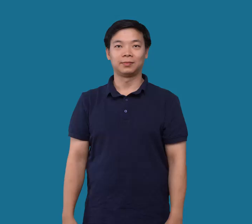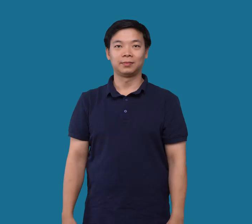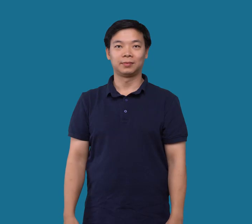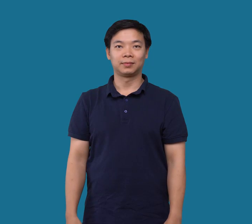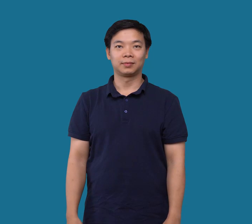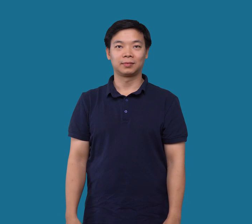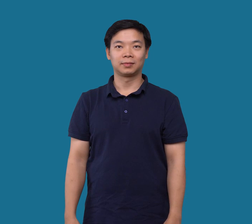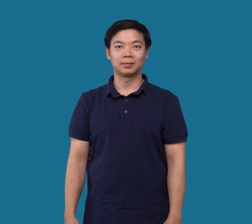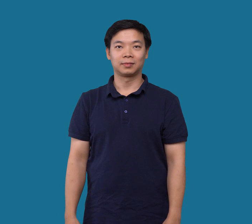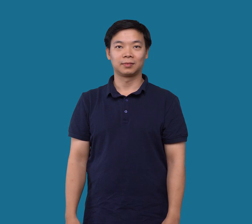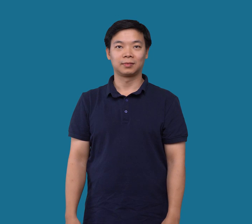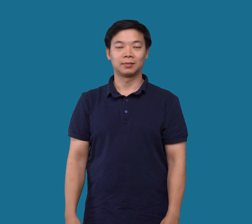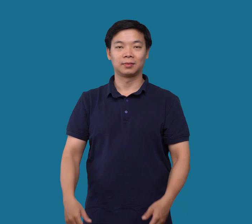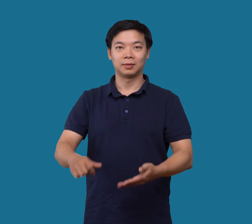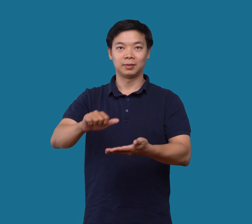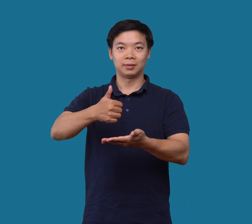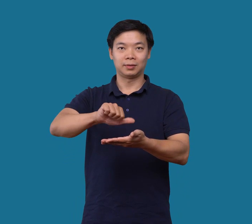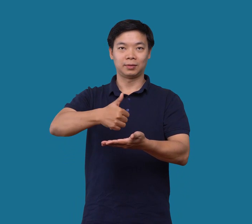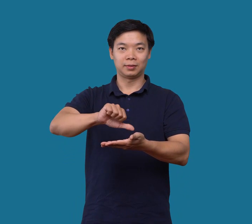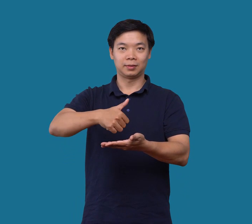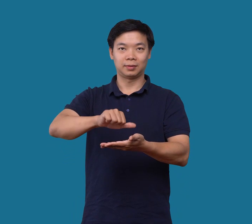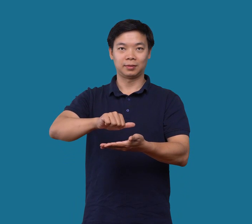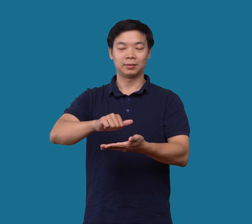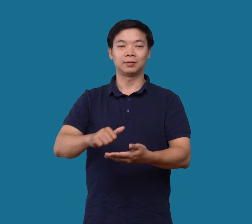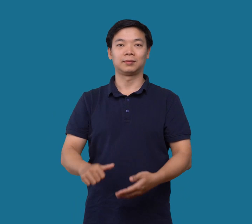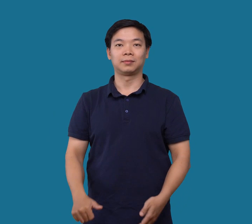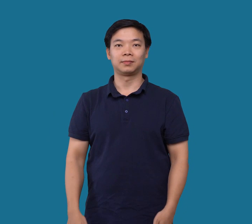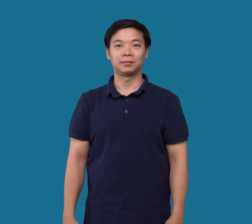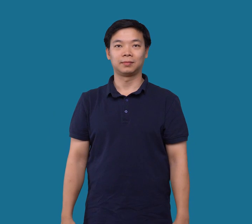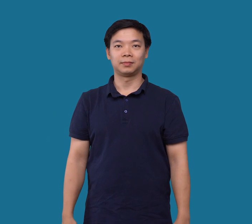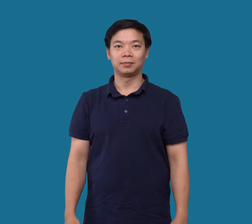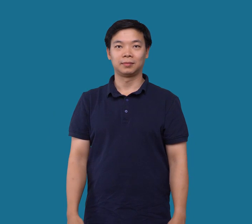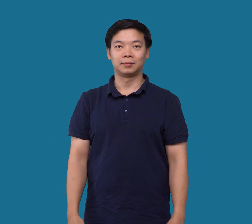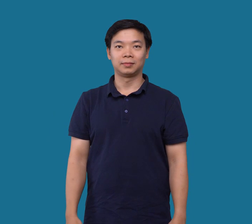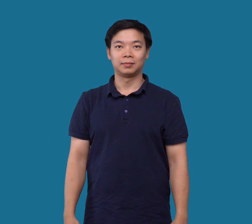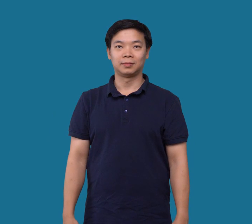kết quả